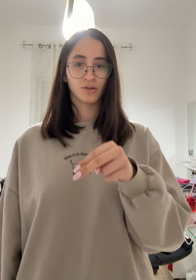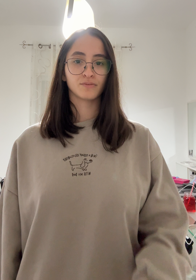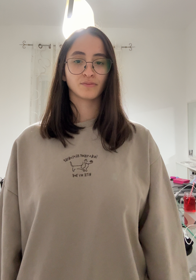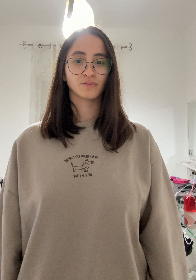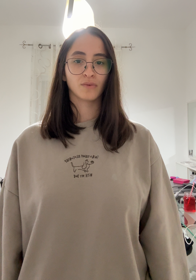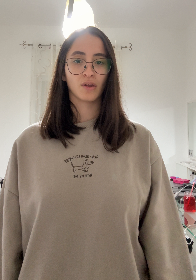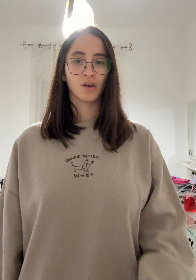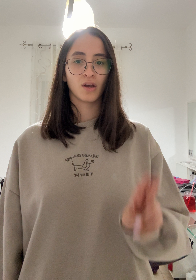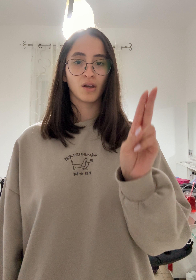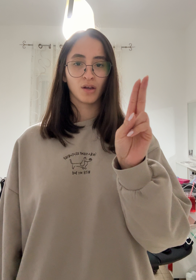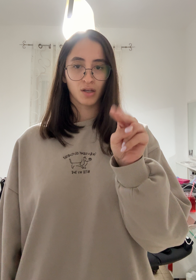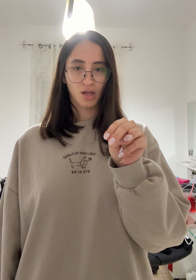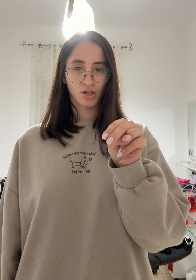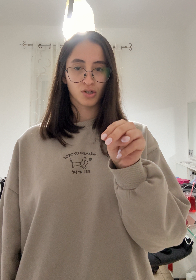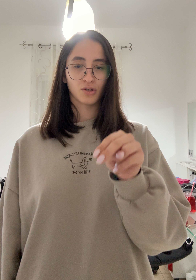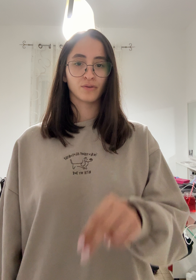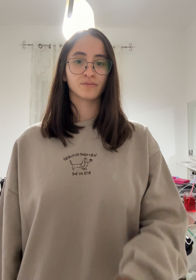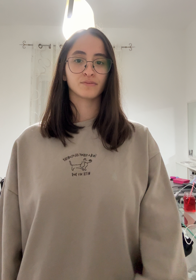יש